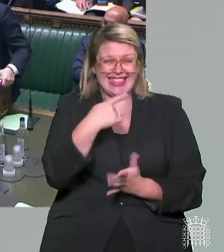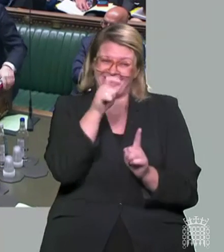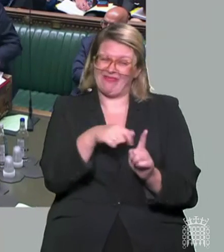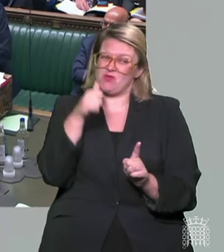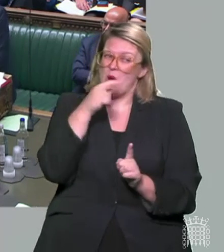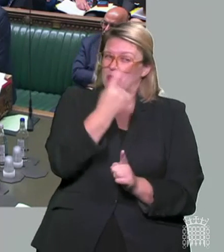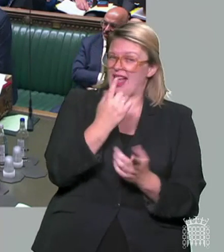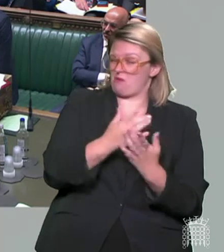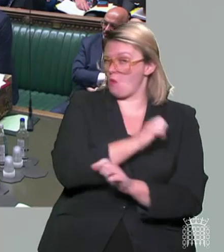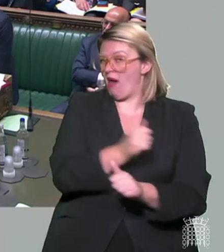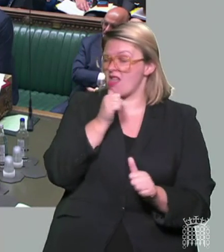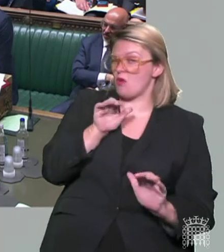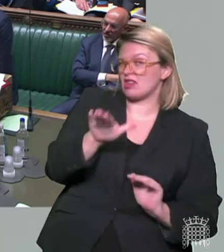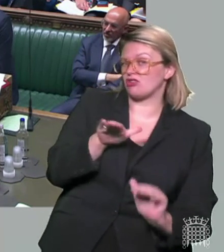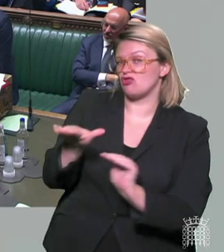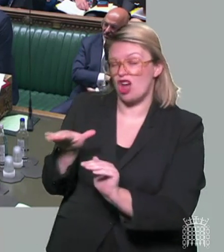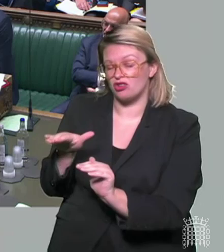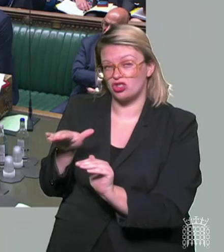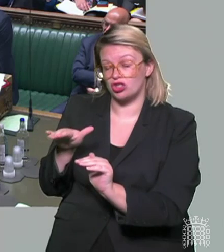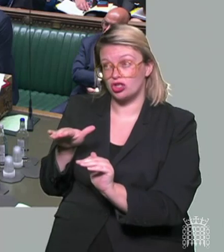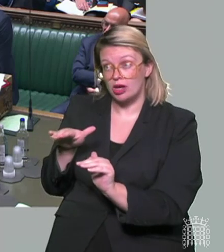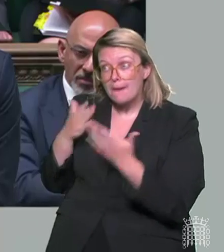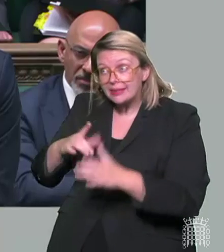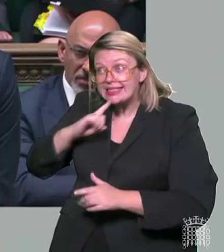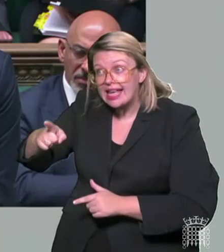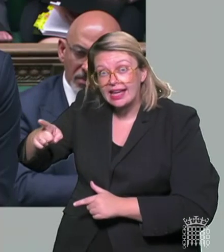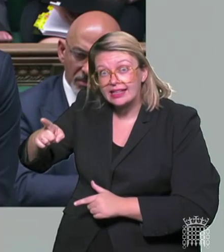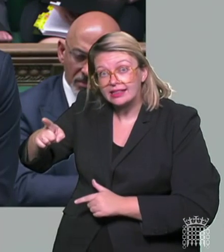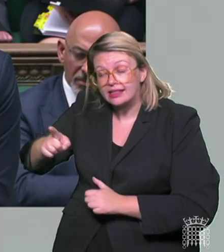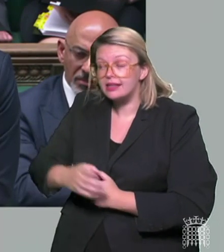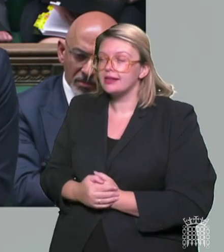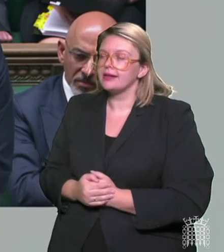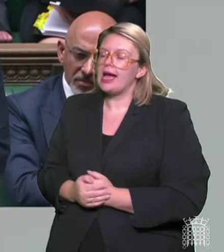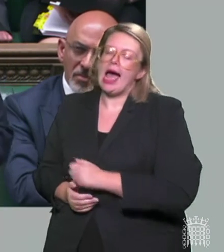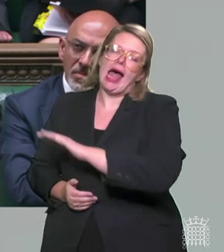I am not going to trivialise what happened.